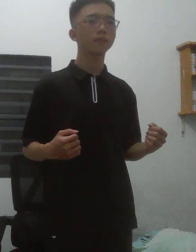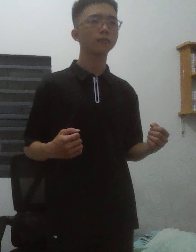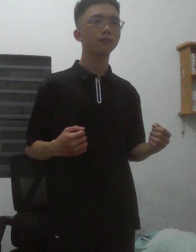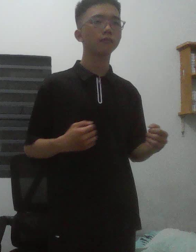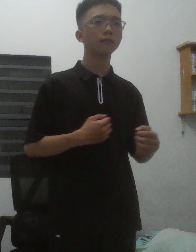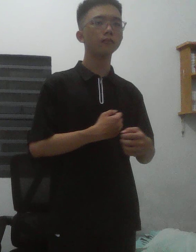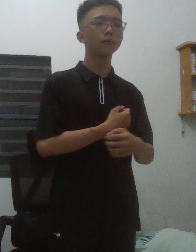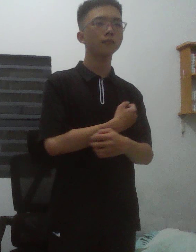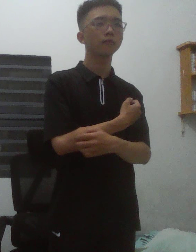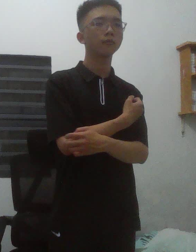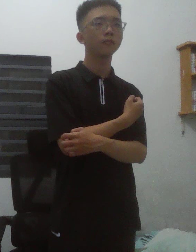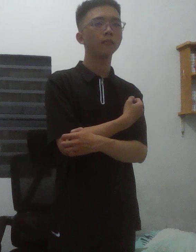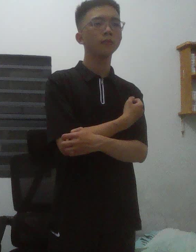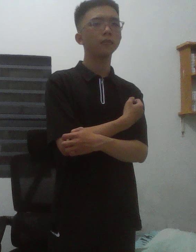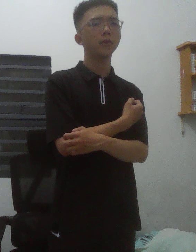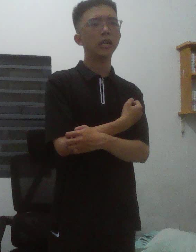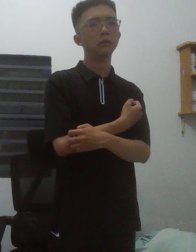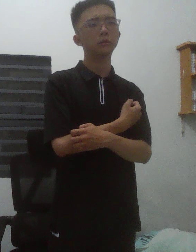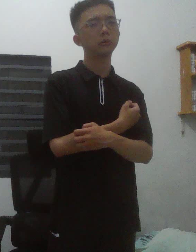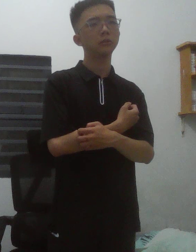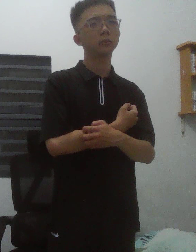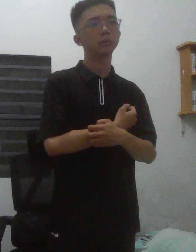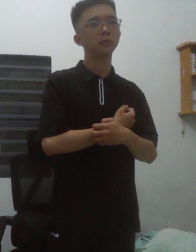ngheo